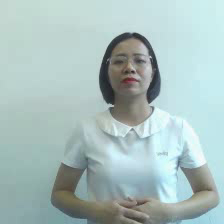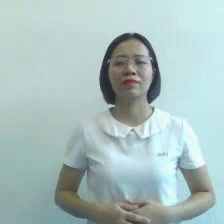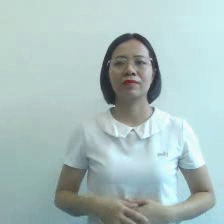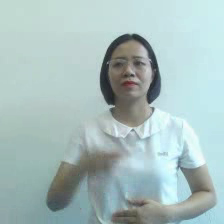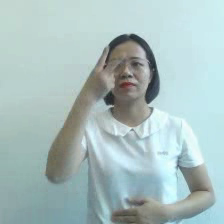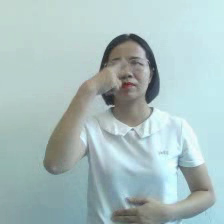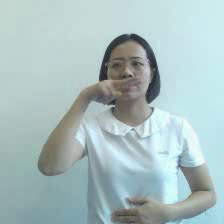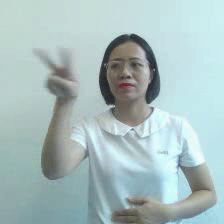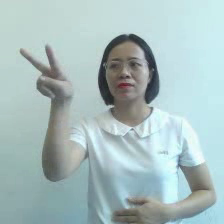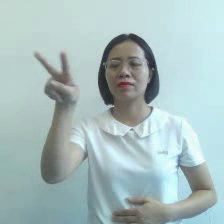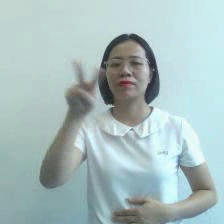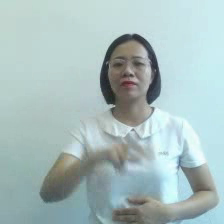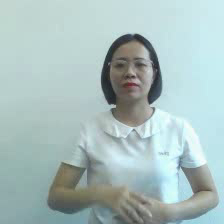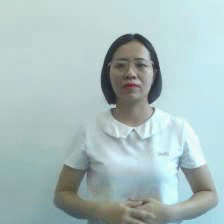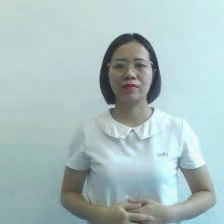Nhìn